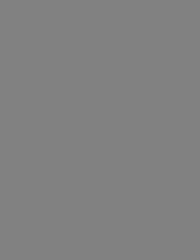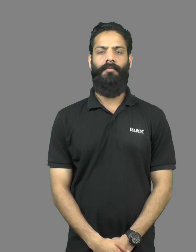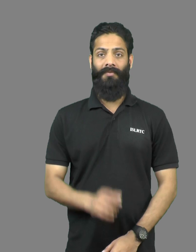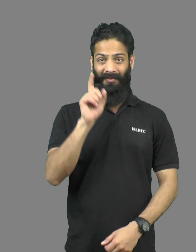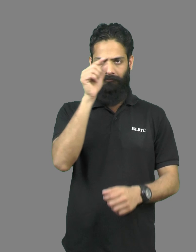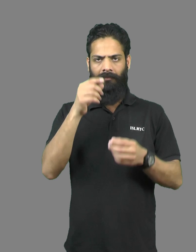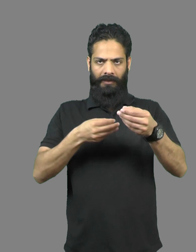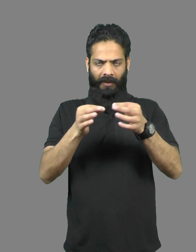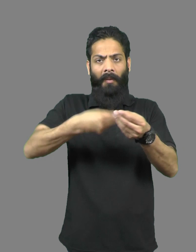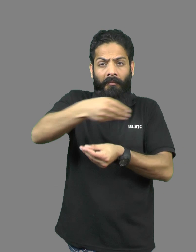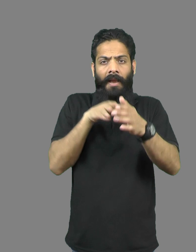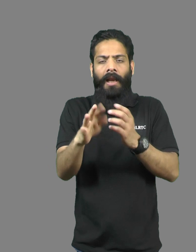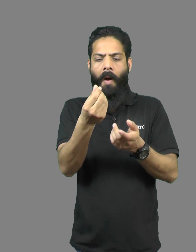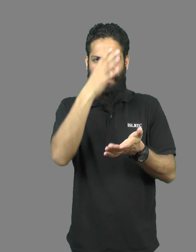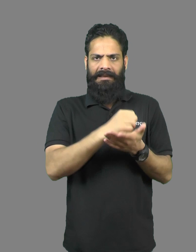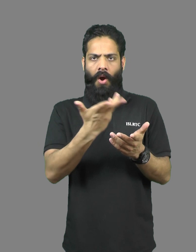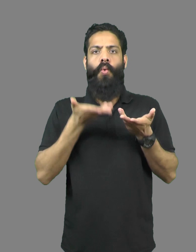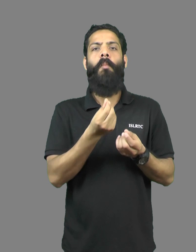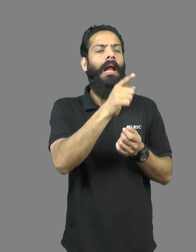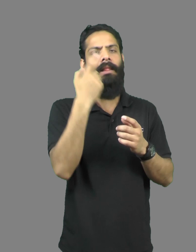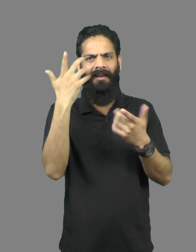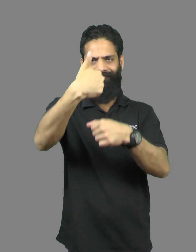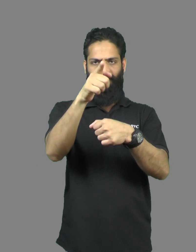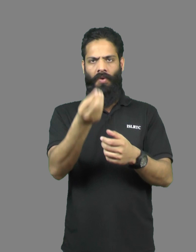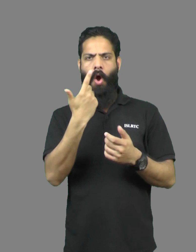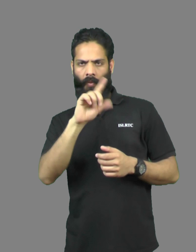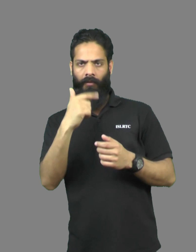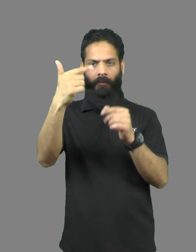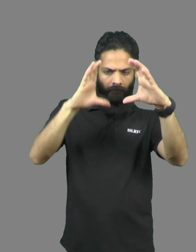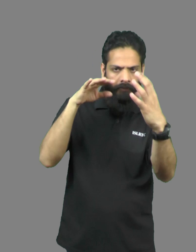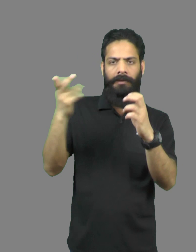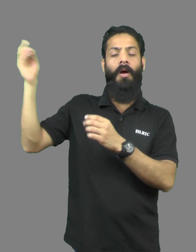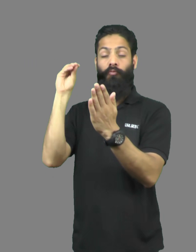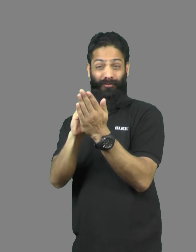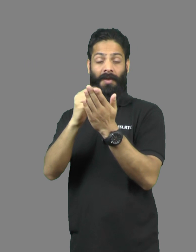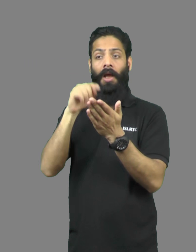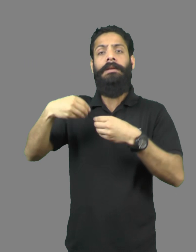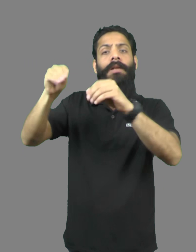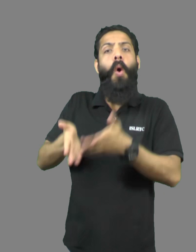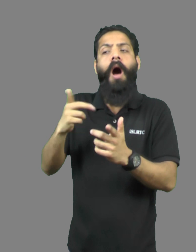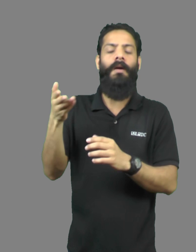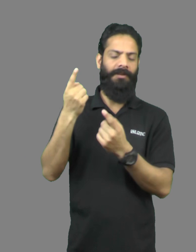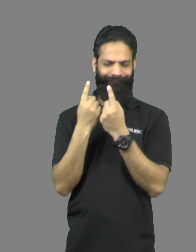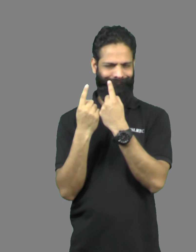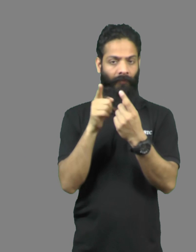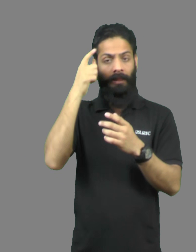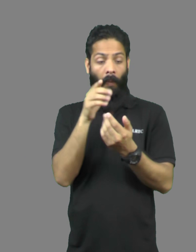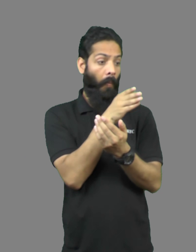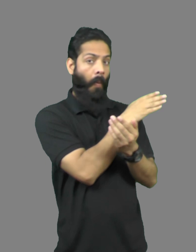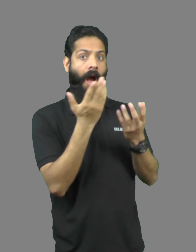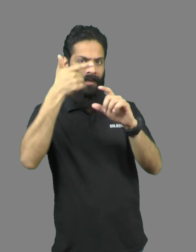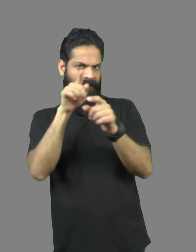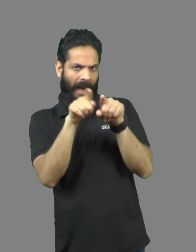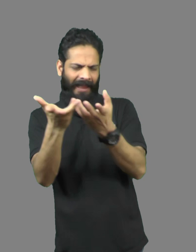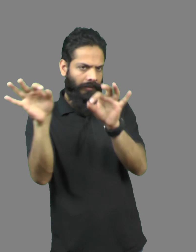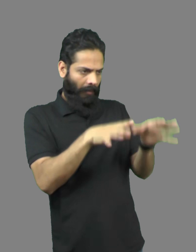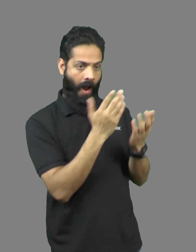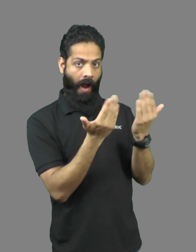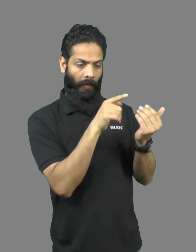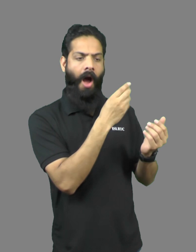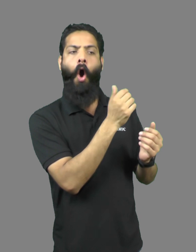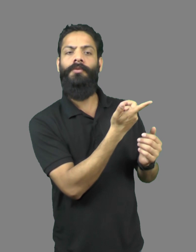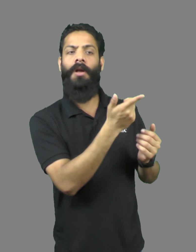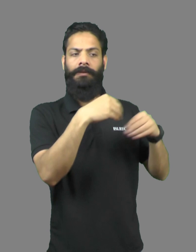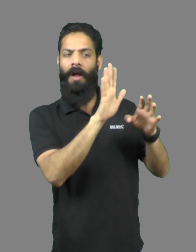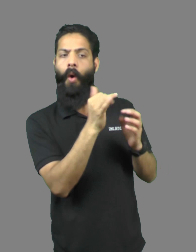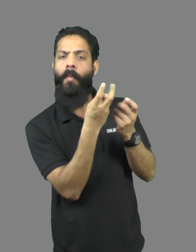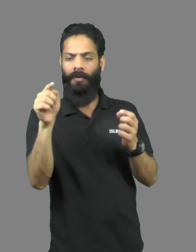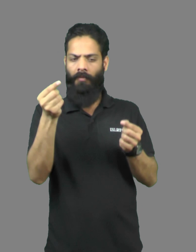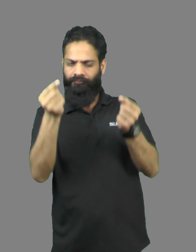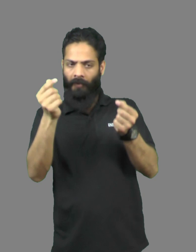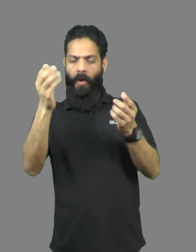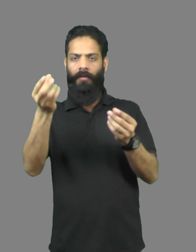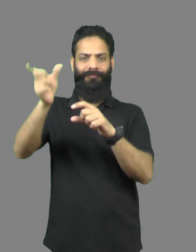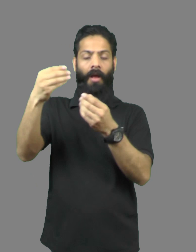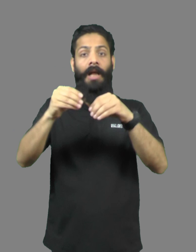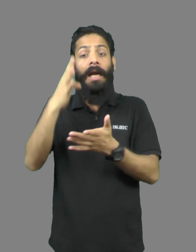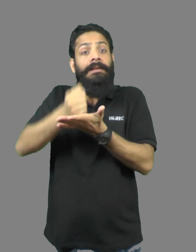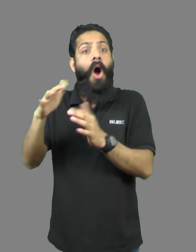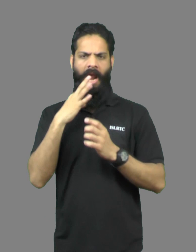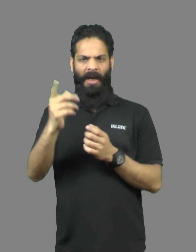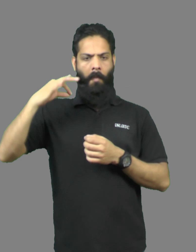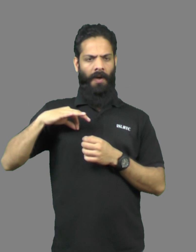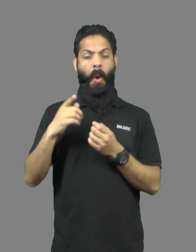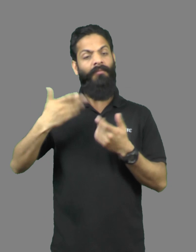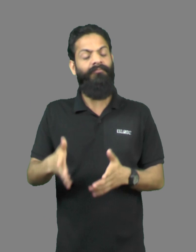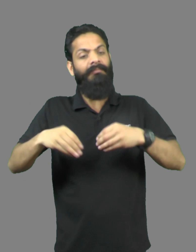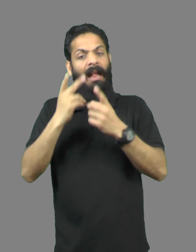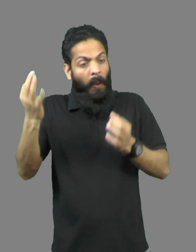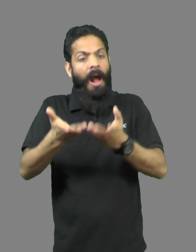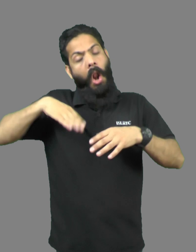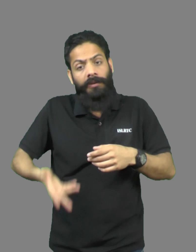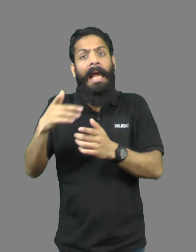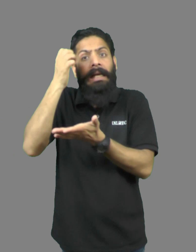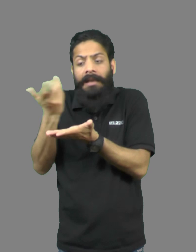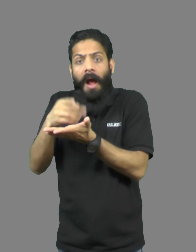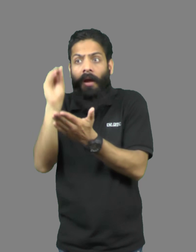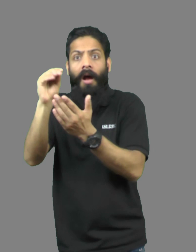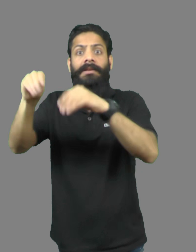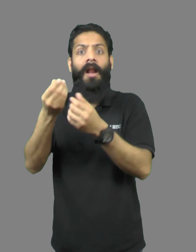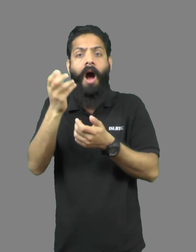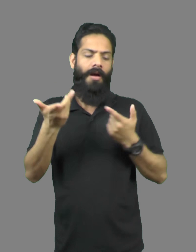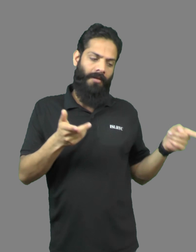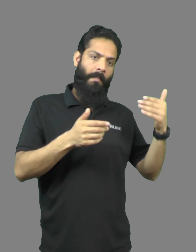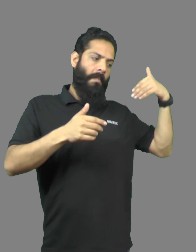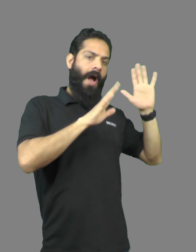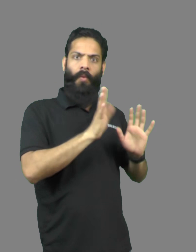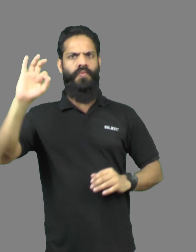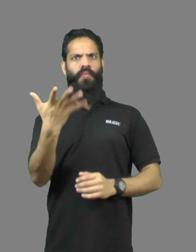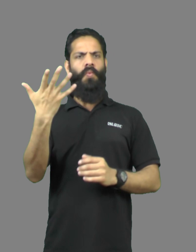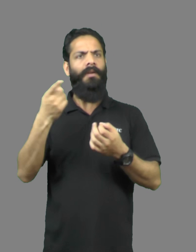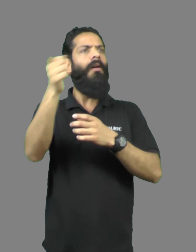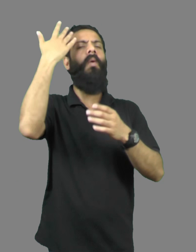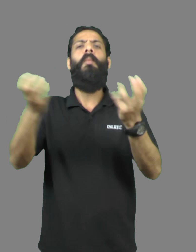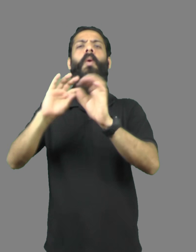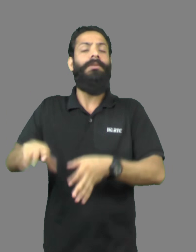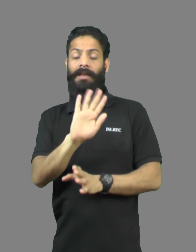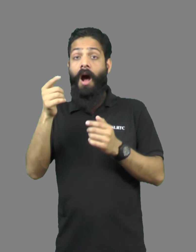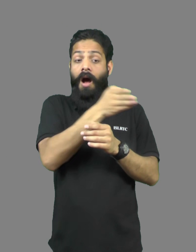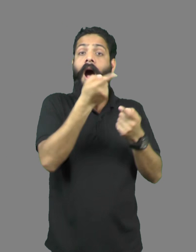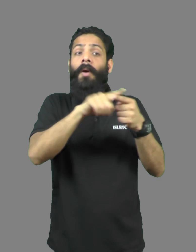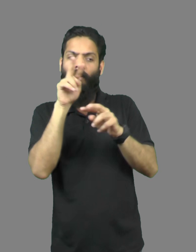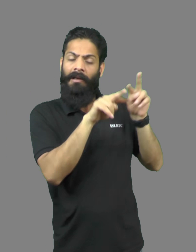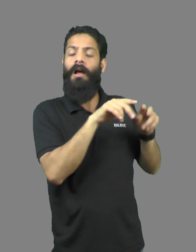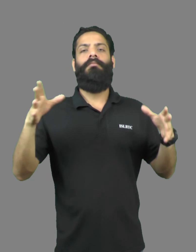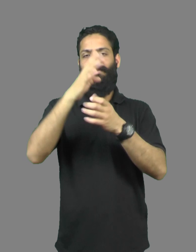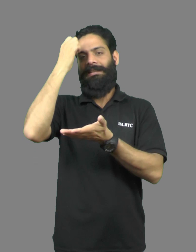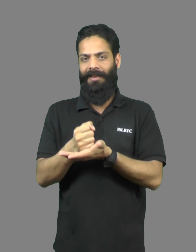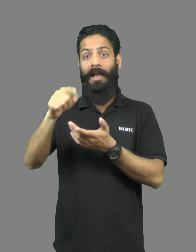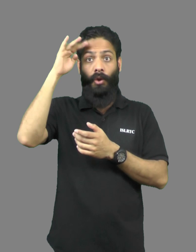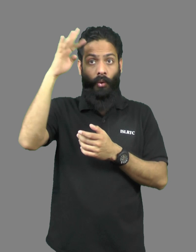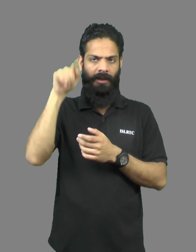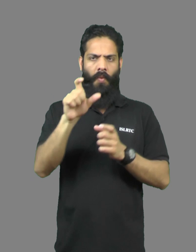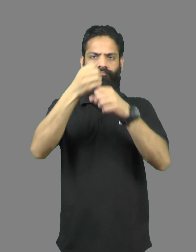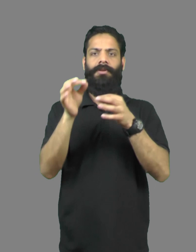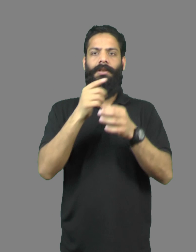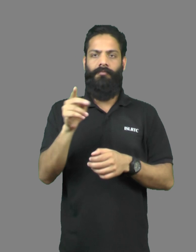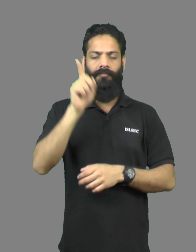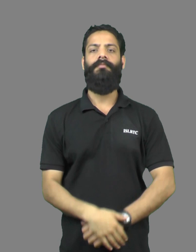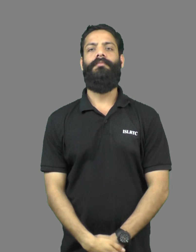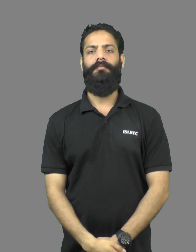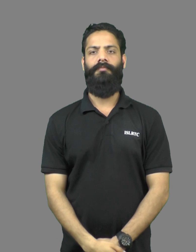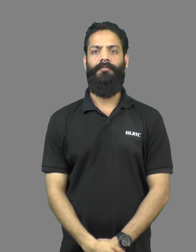Adaptive Expectations Theory